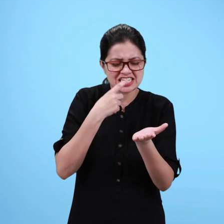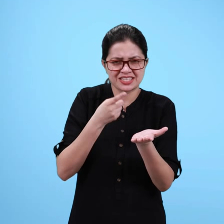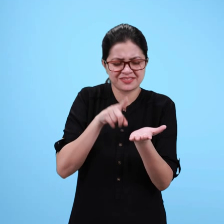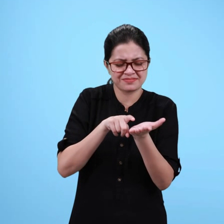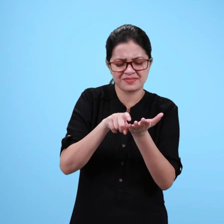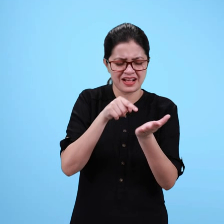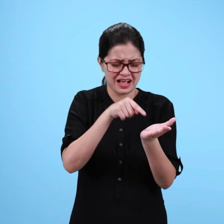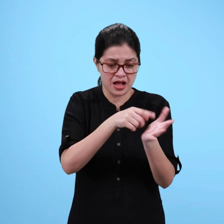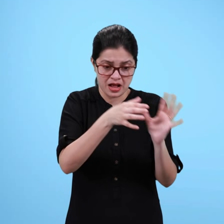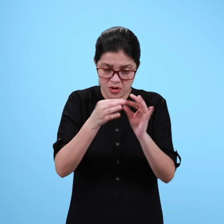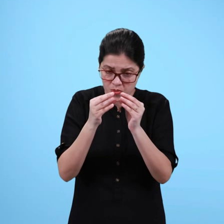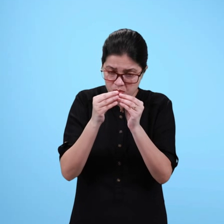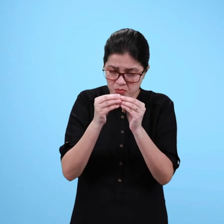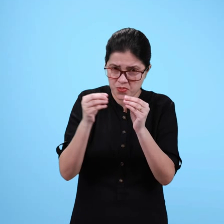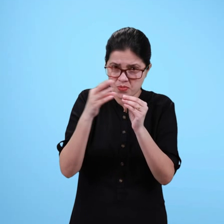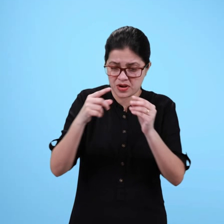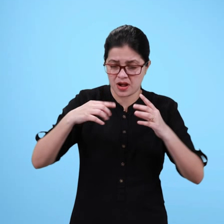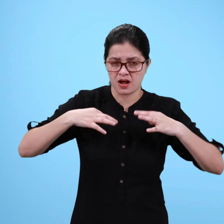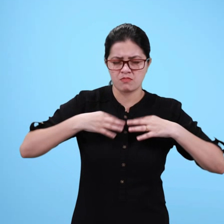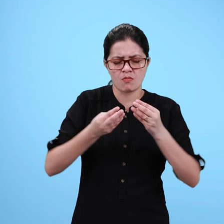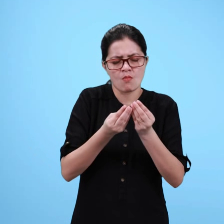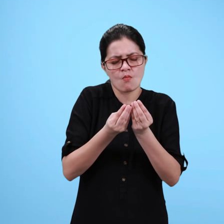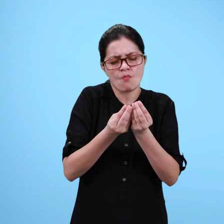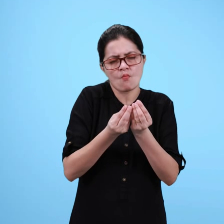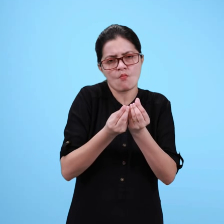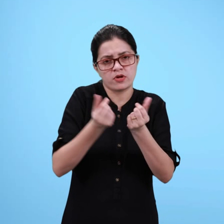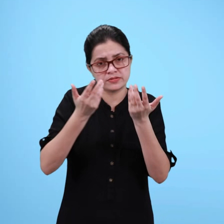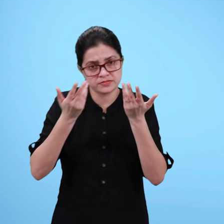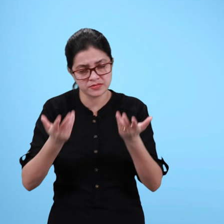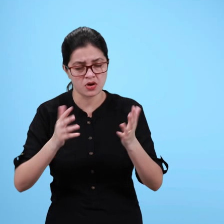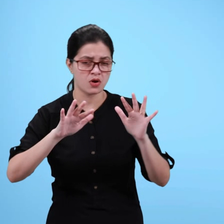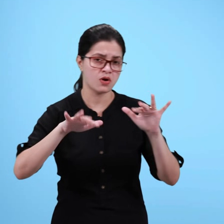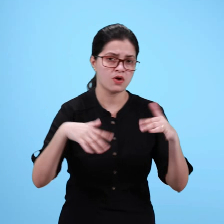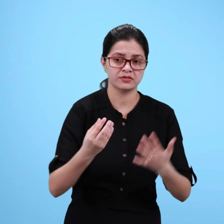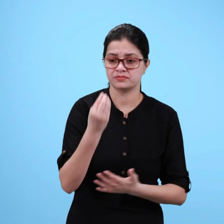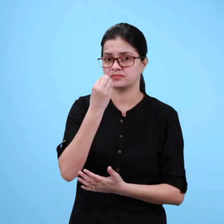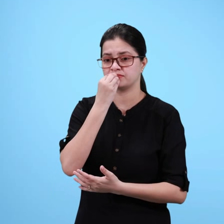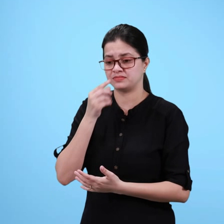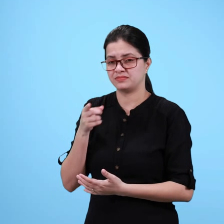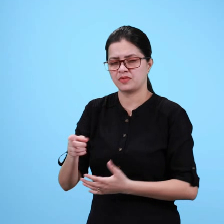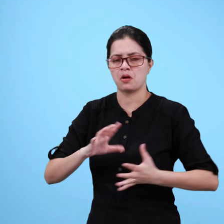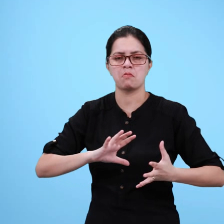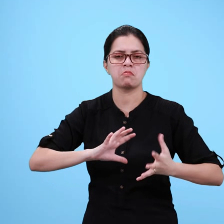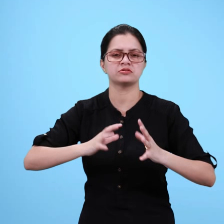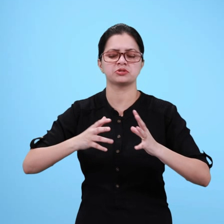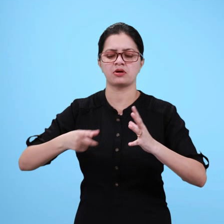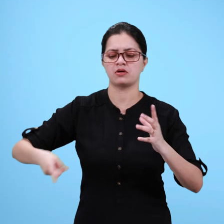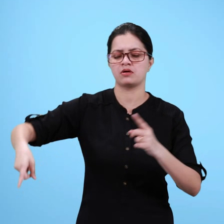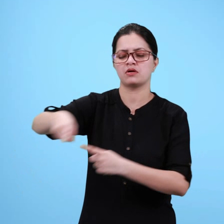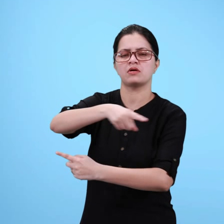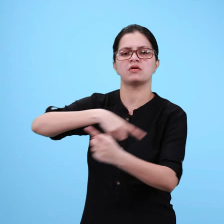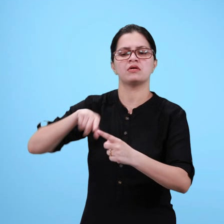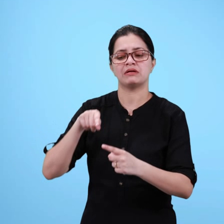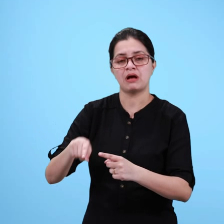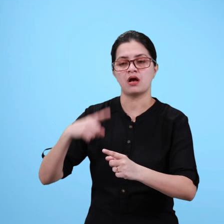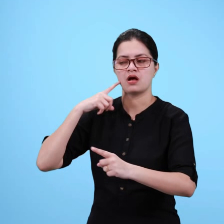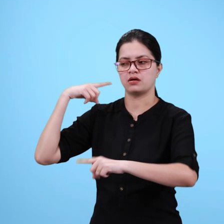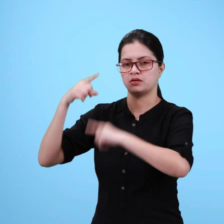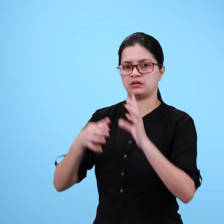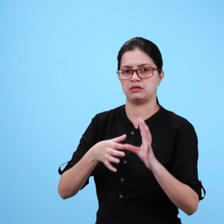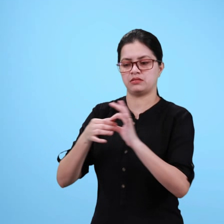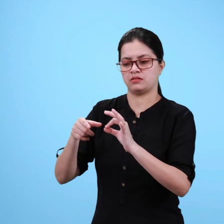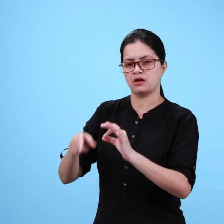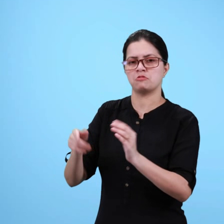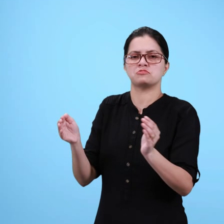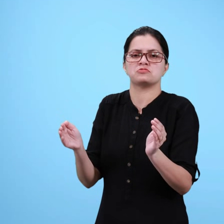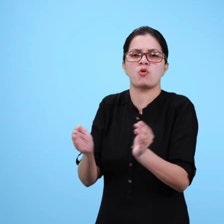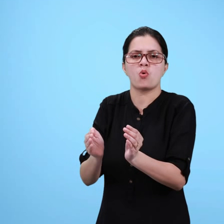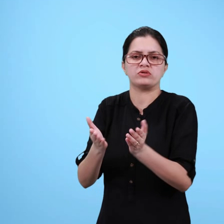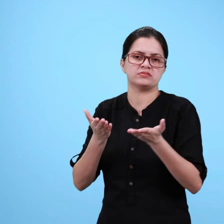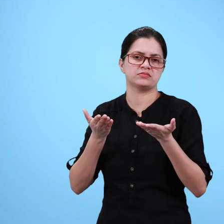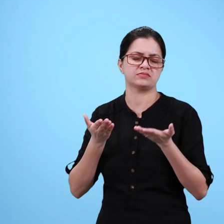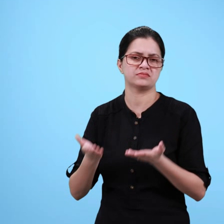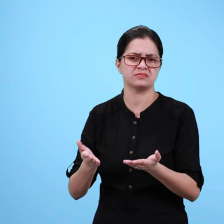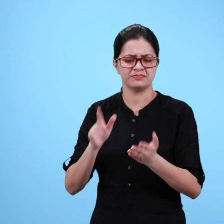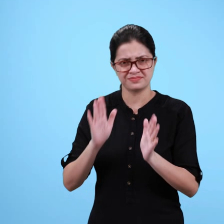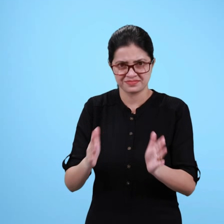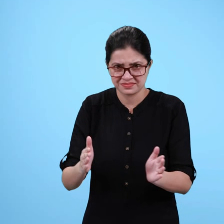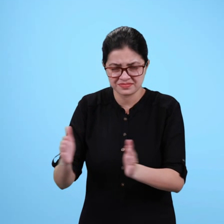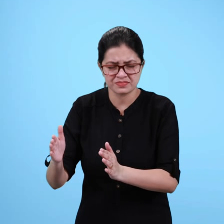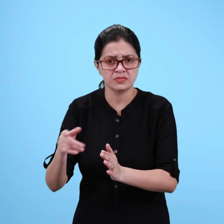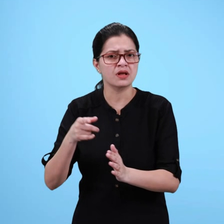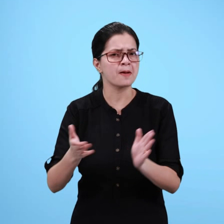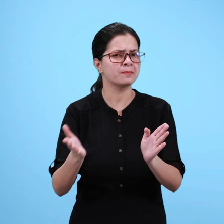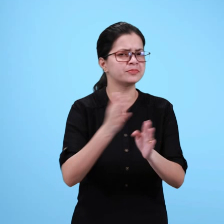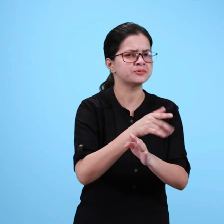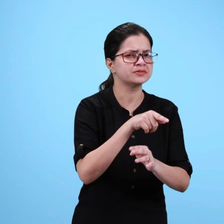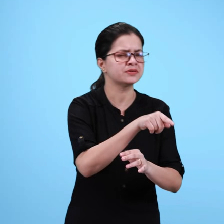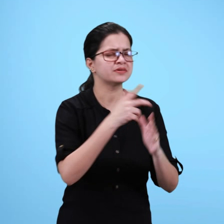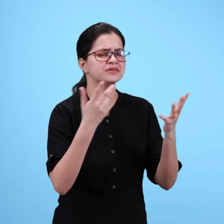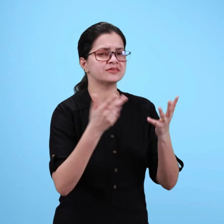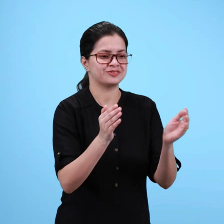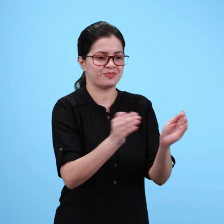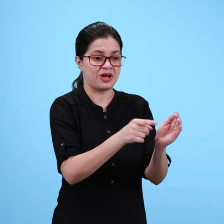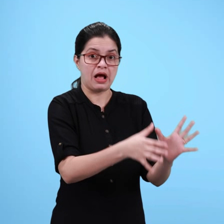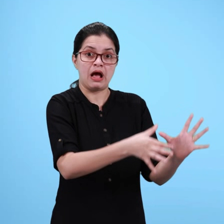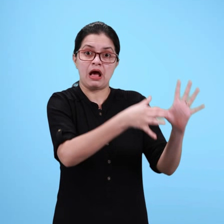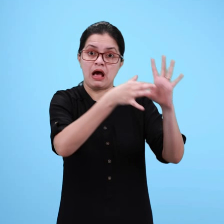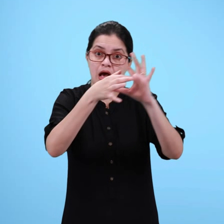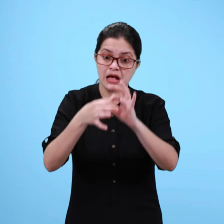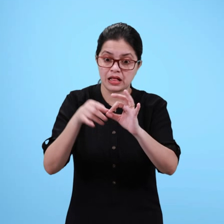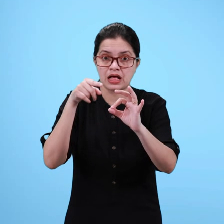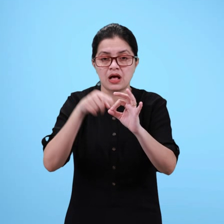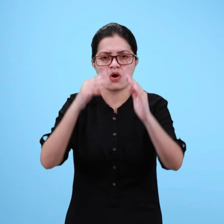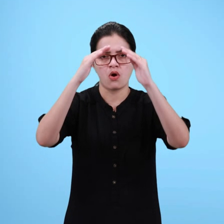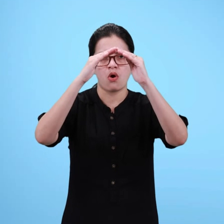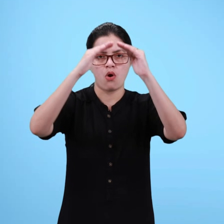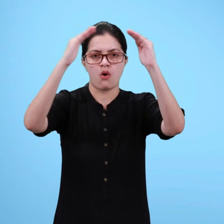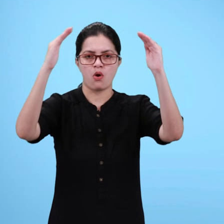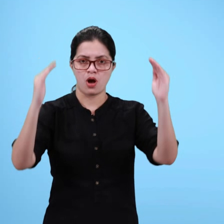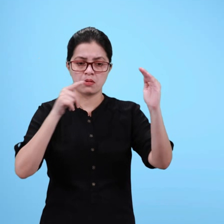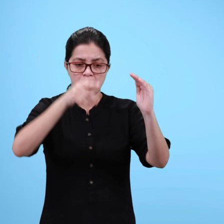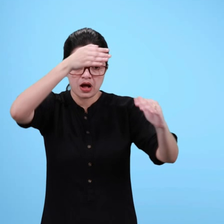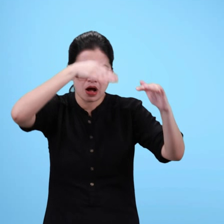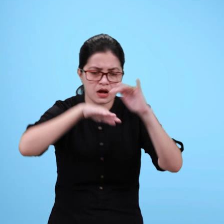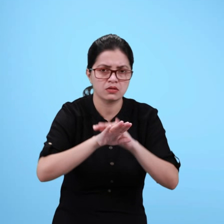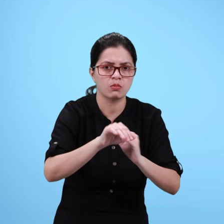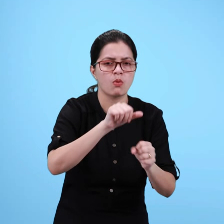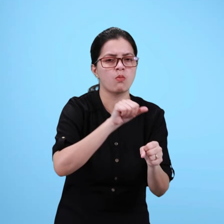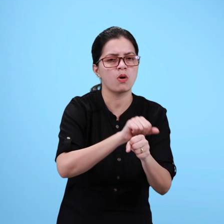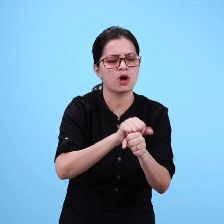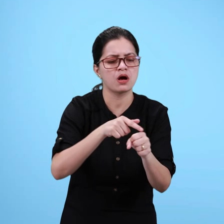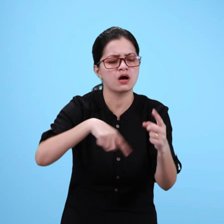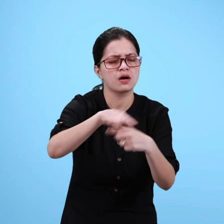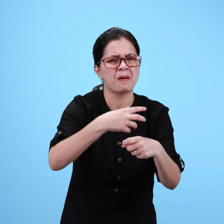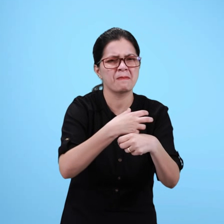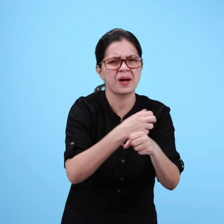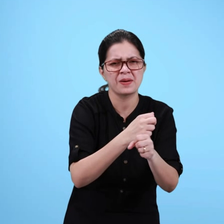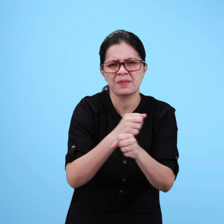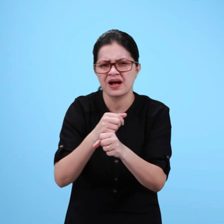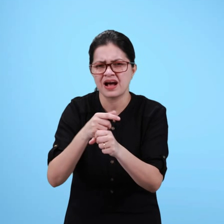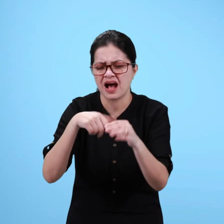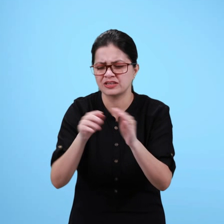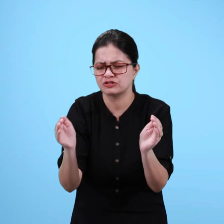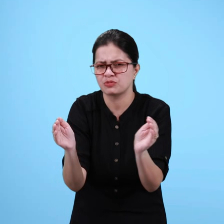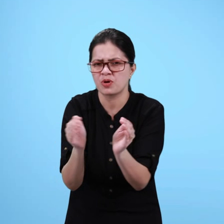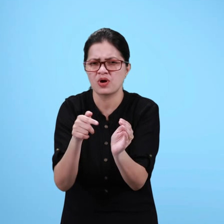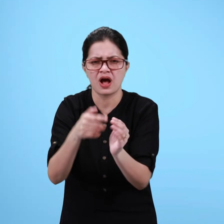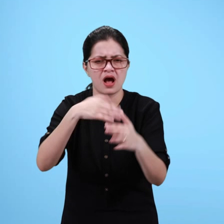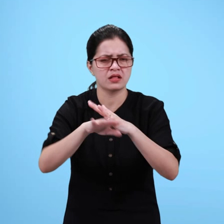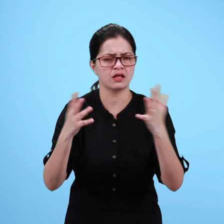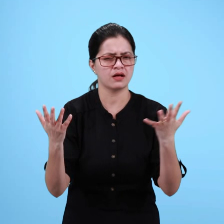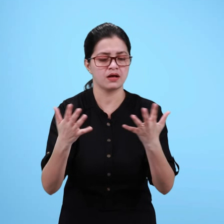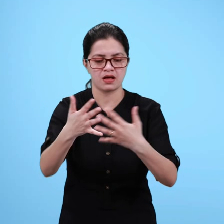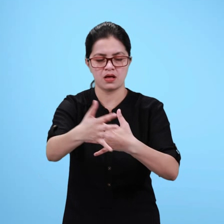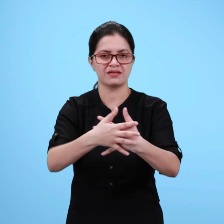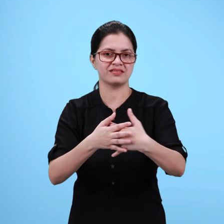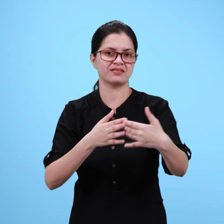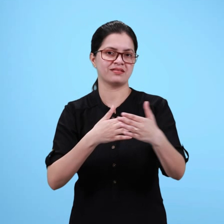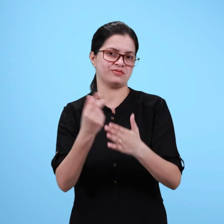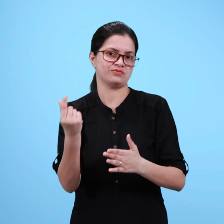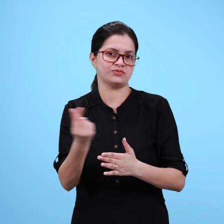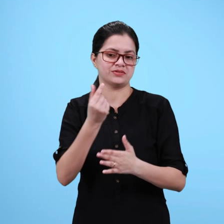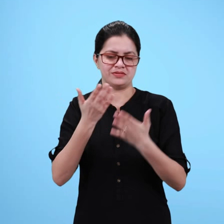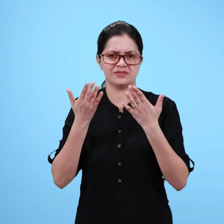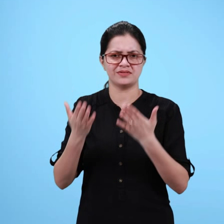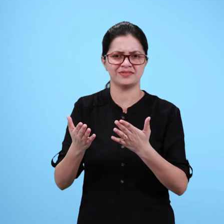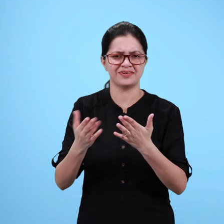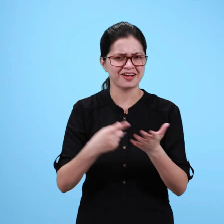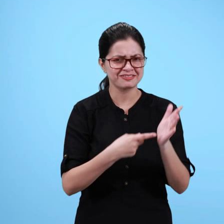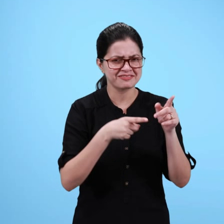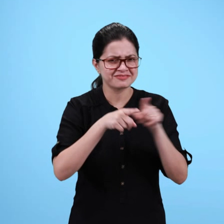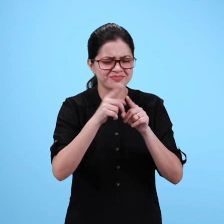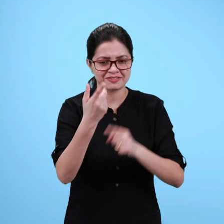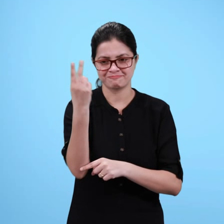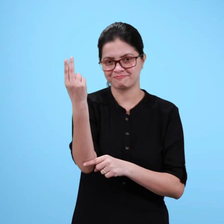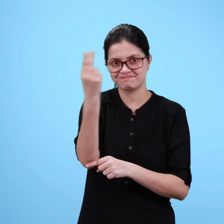industries are small scale industries. Cottage or household industries are a type of small scale industry where the products are manufactured by hand, by the artisans.